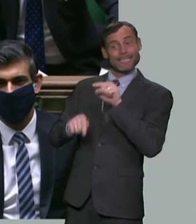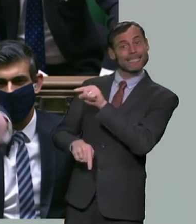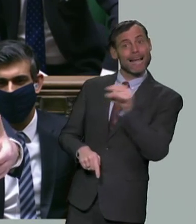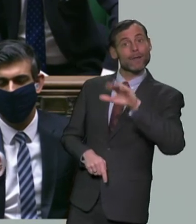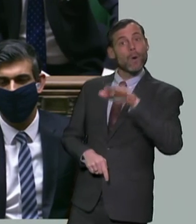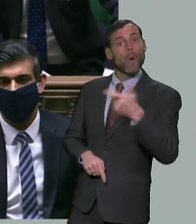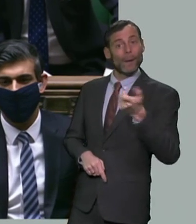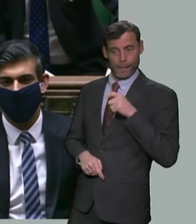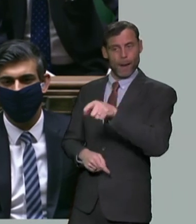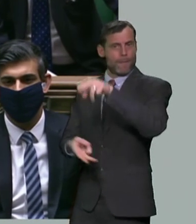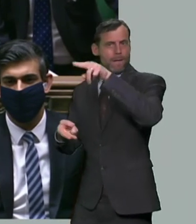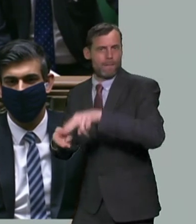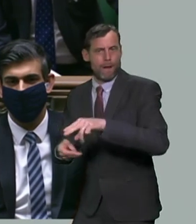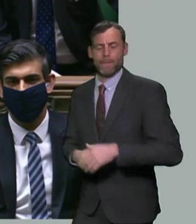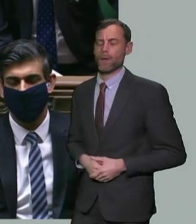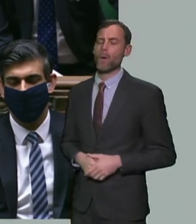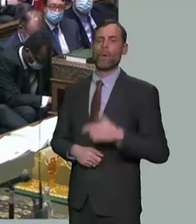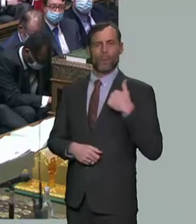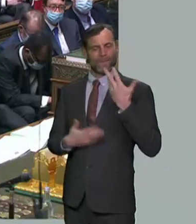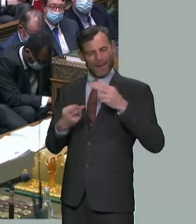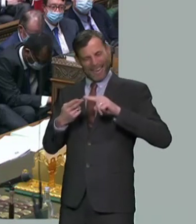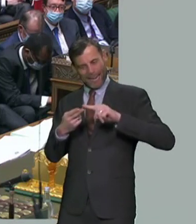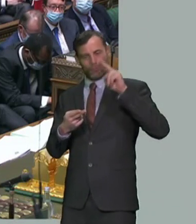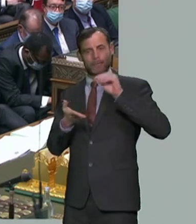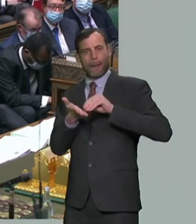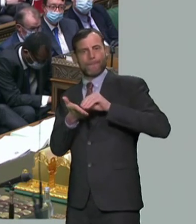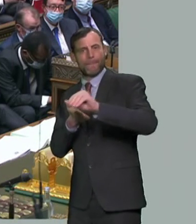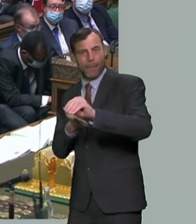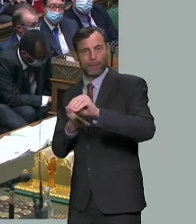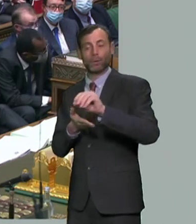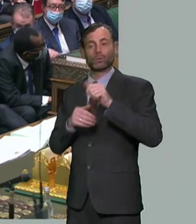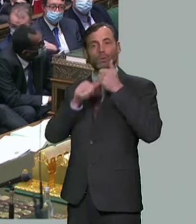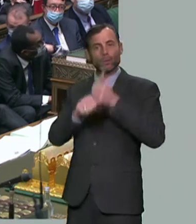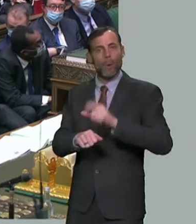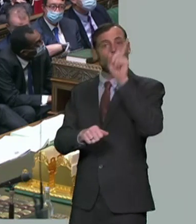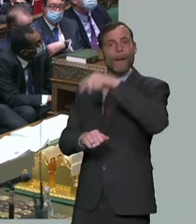We have been increasing payments for people suffering the costs of fuel—